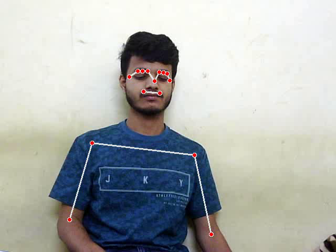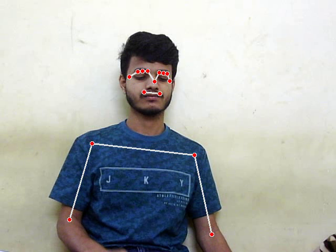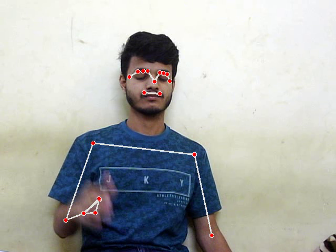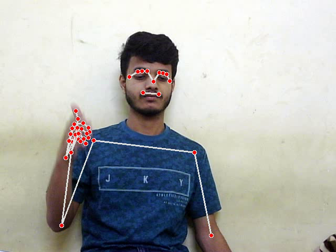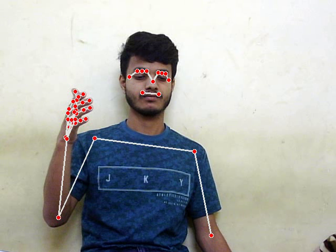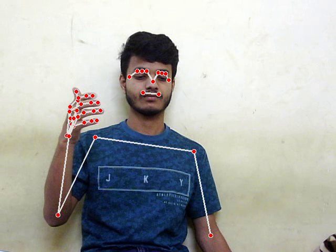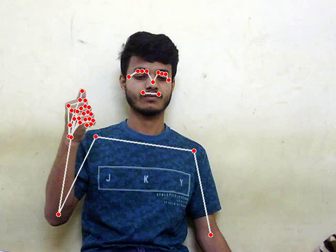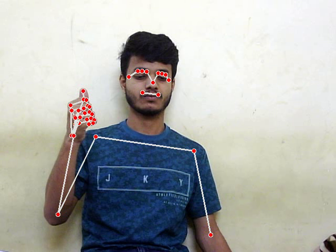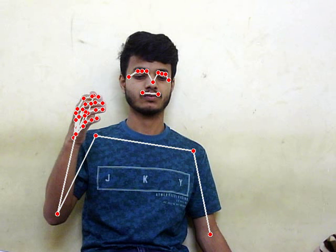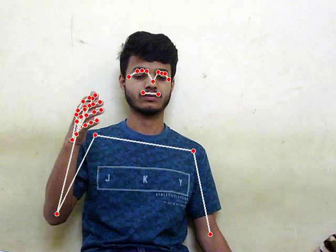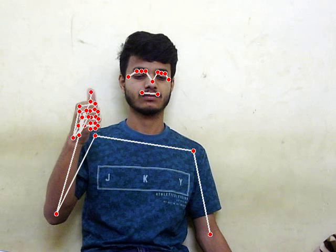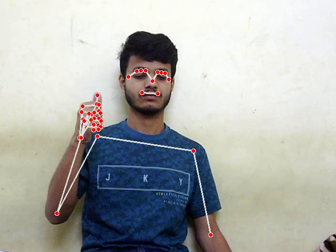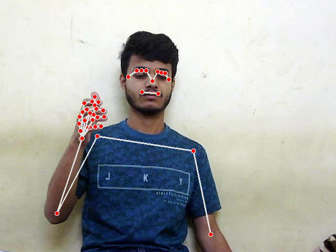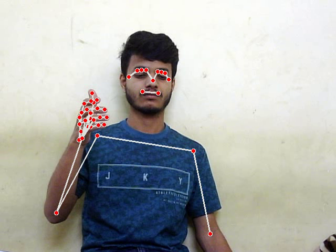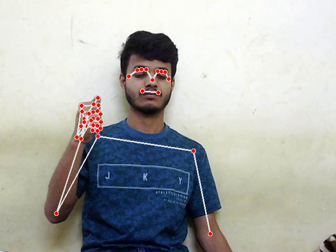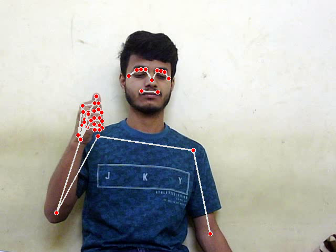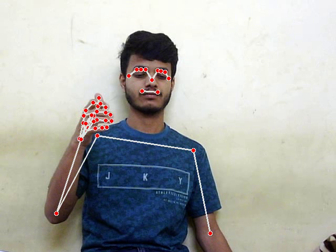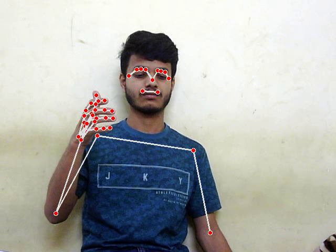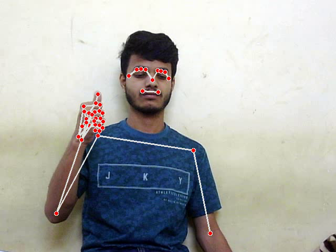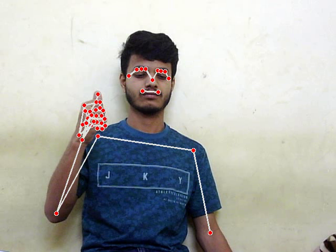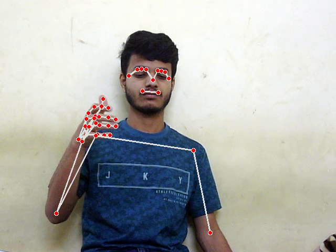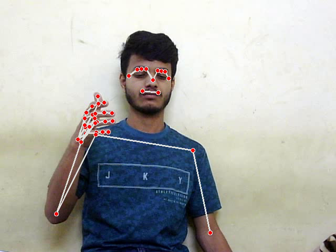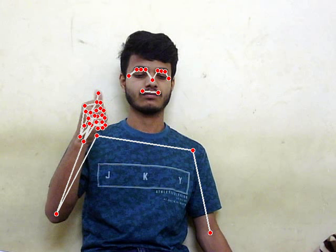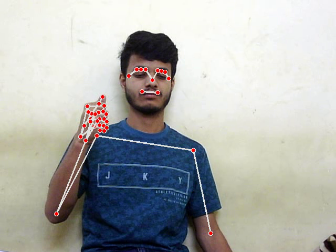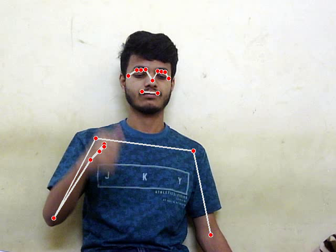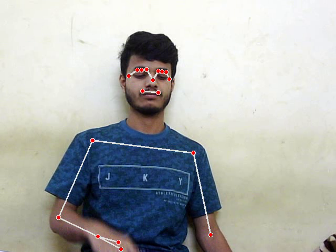milk